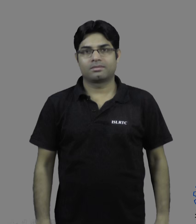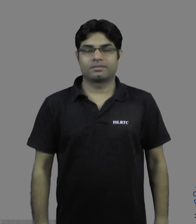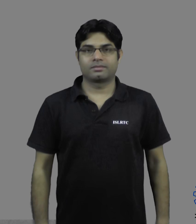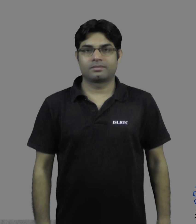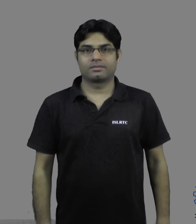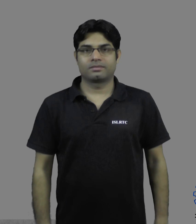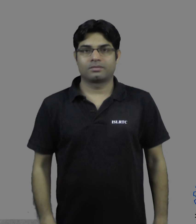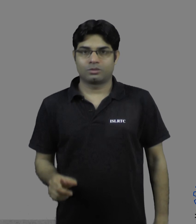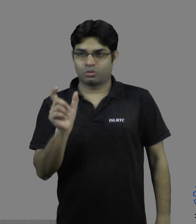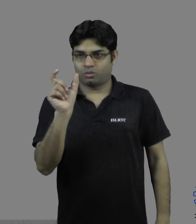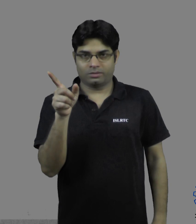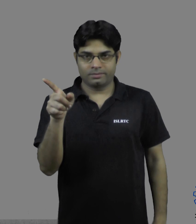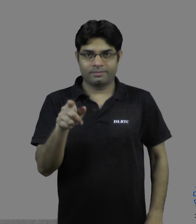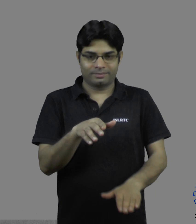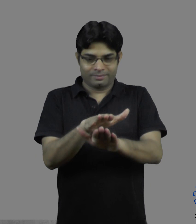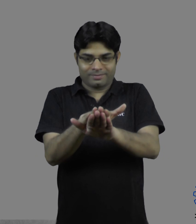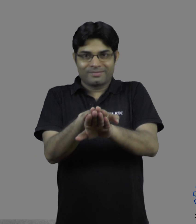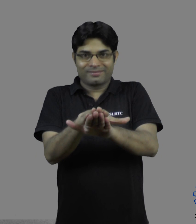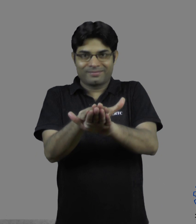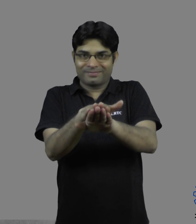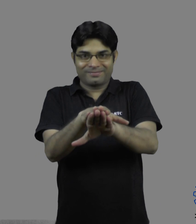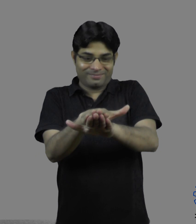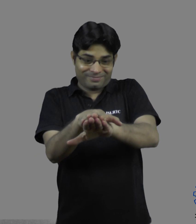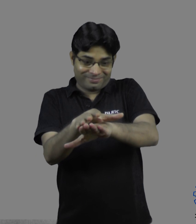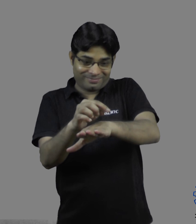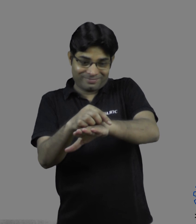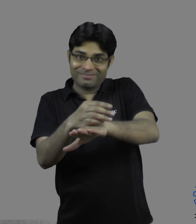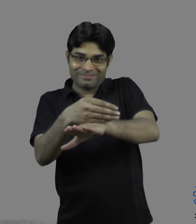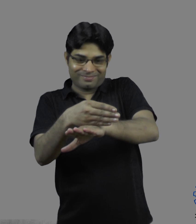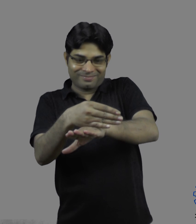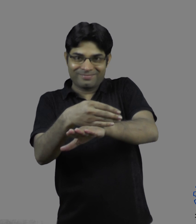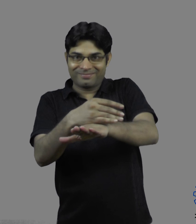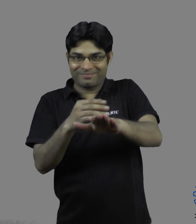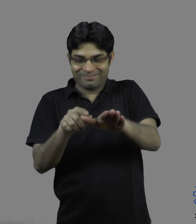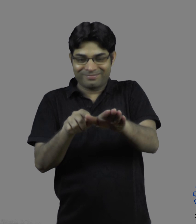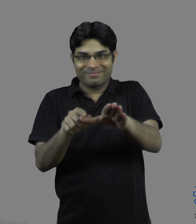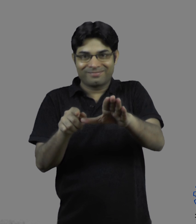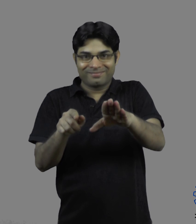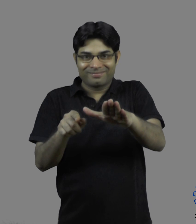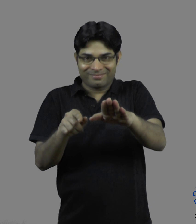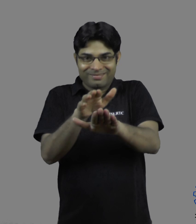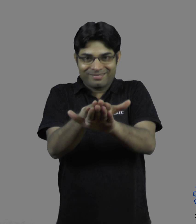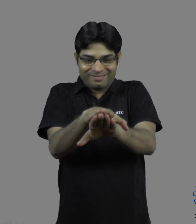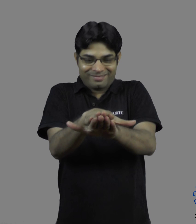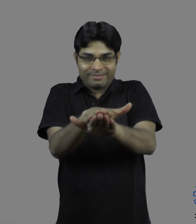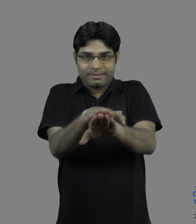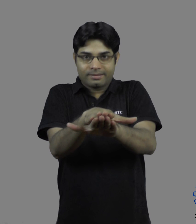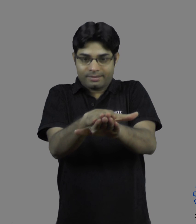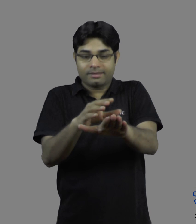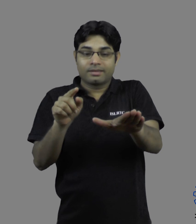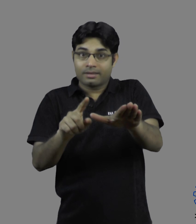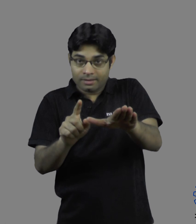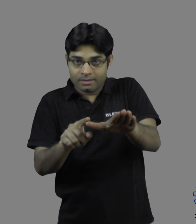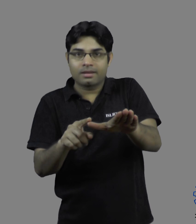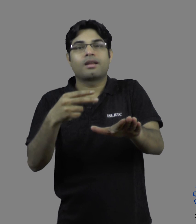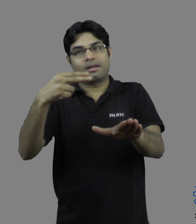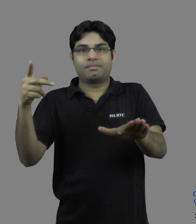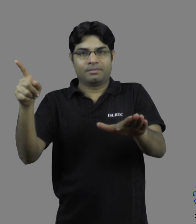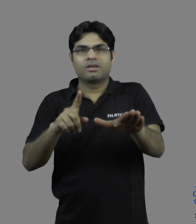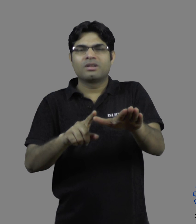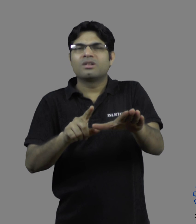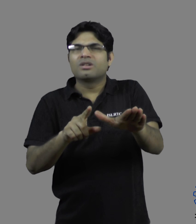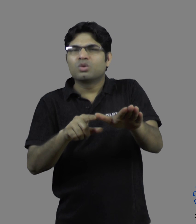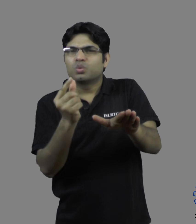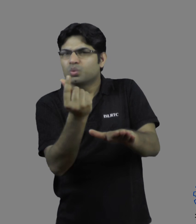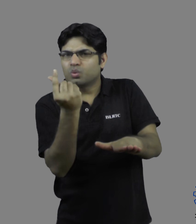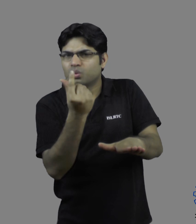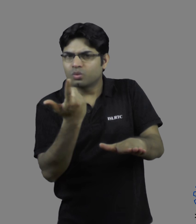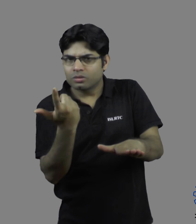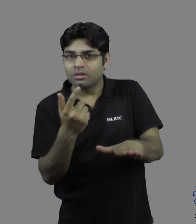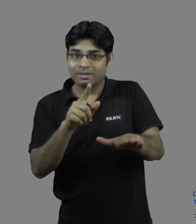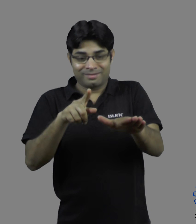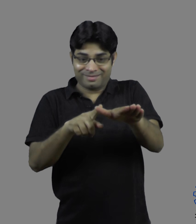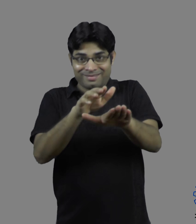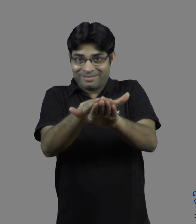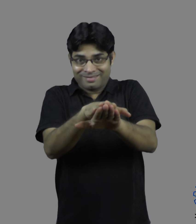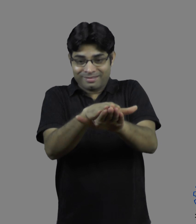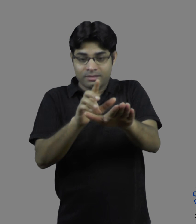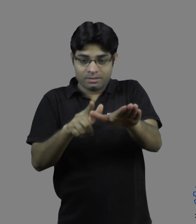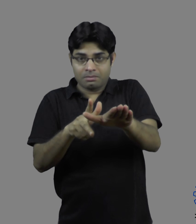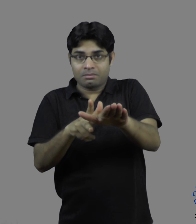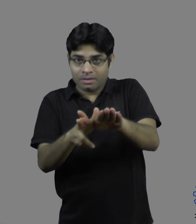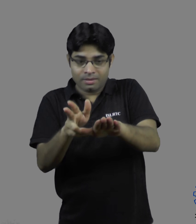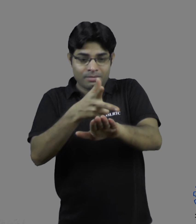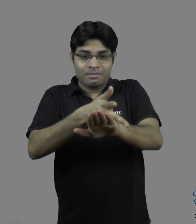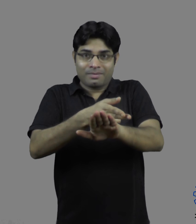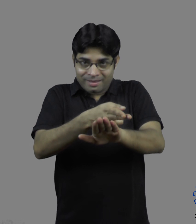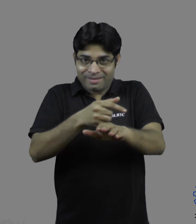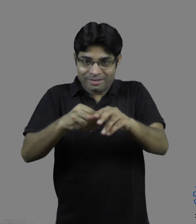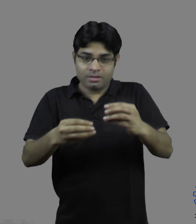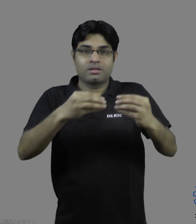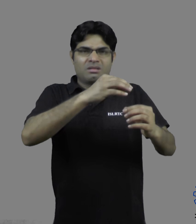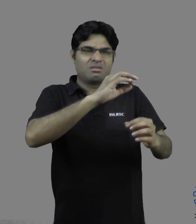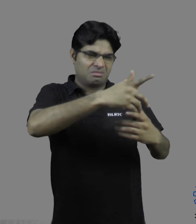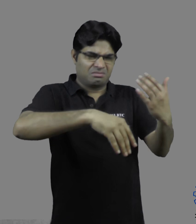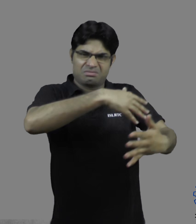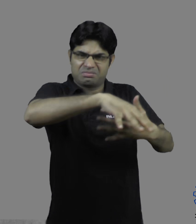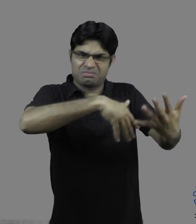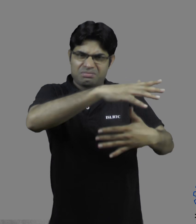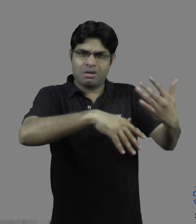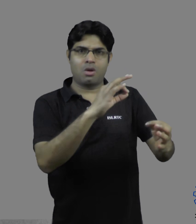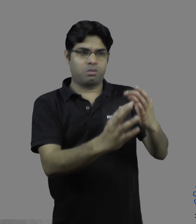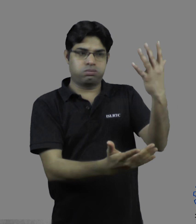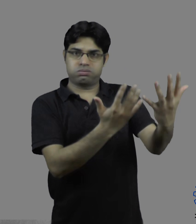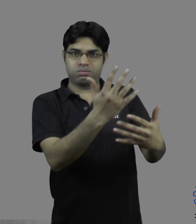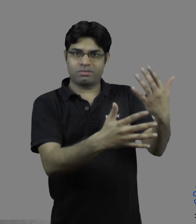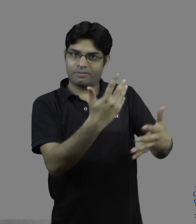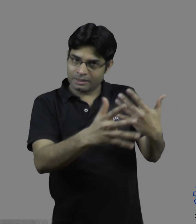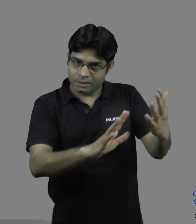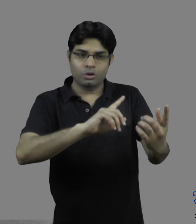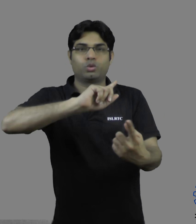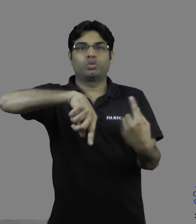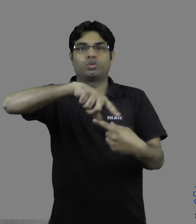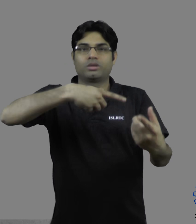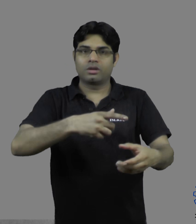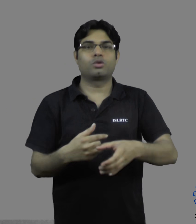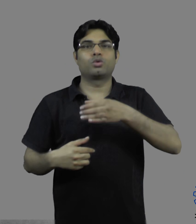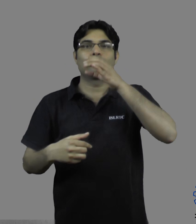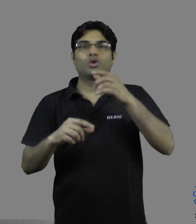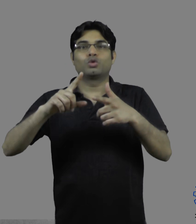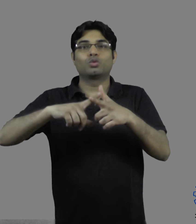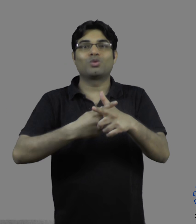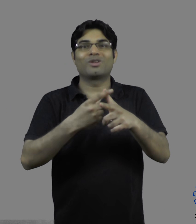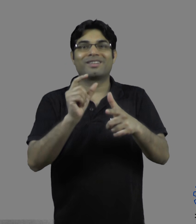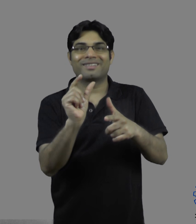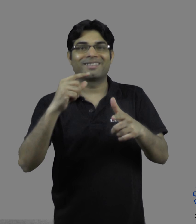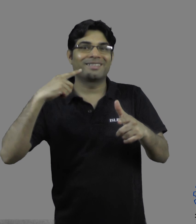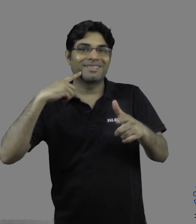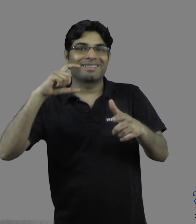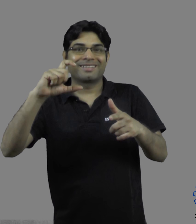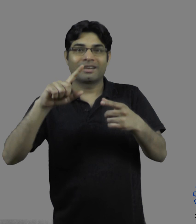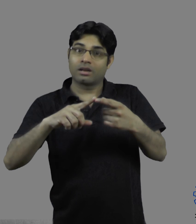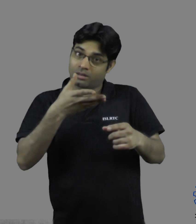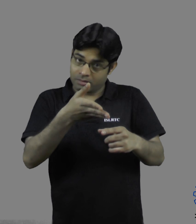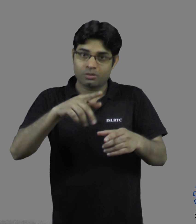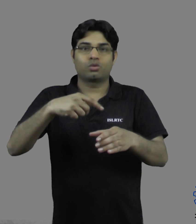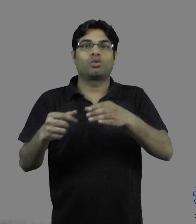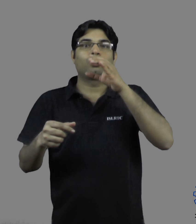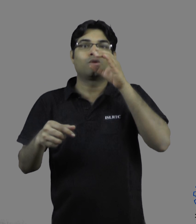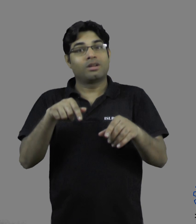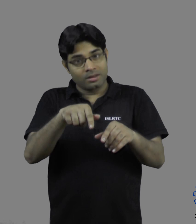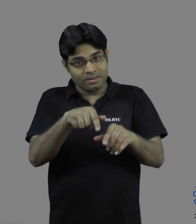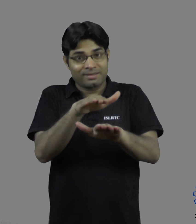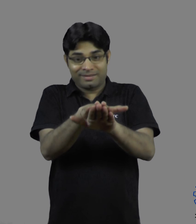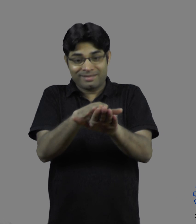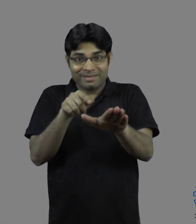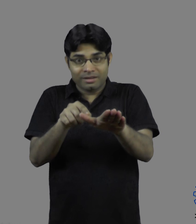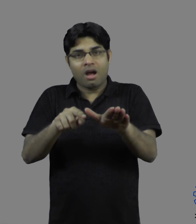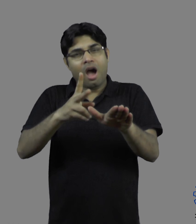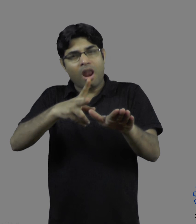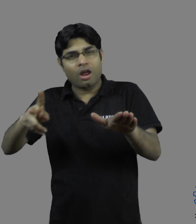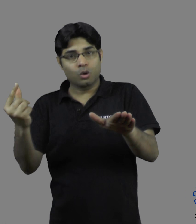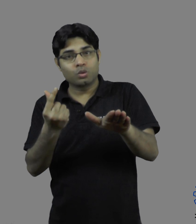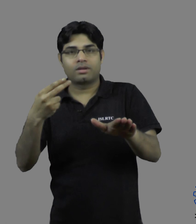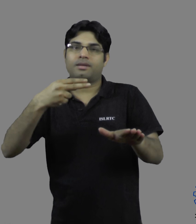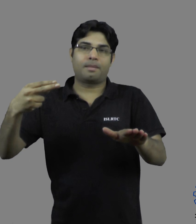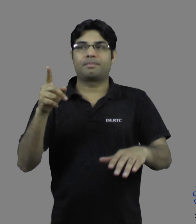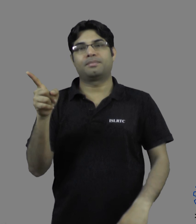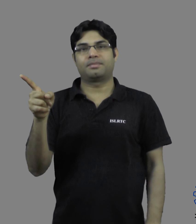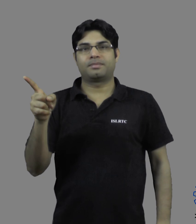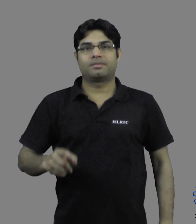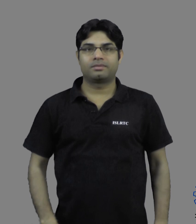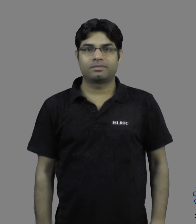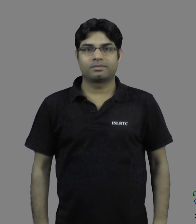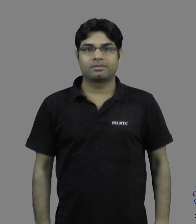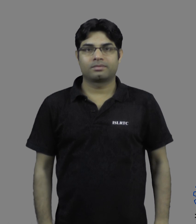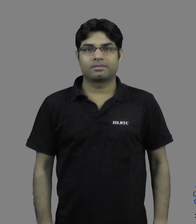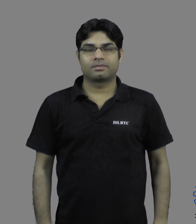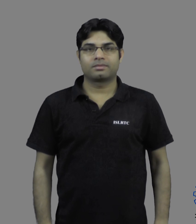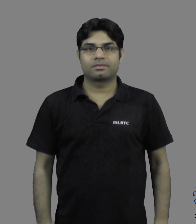Fish Fin